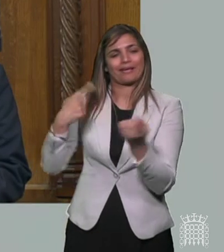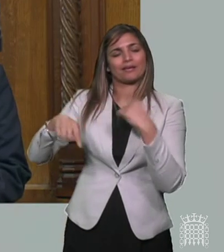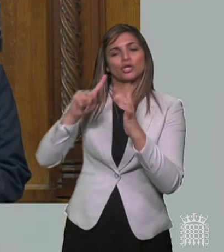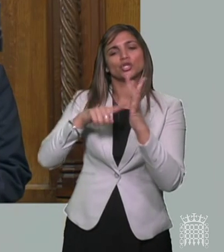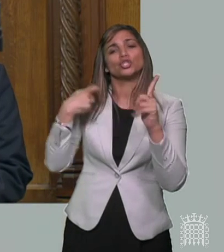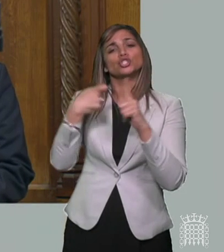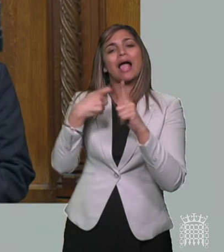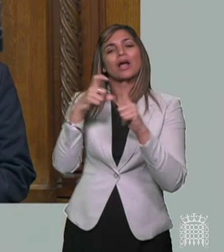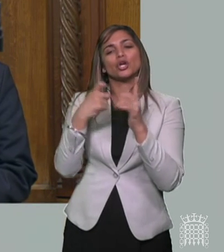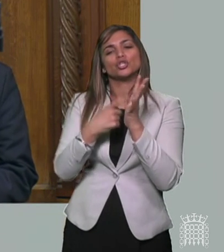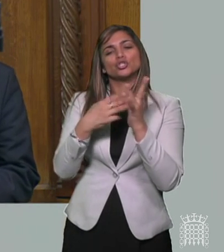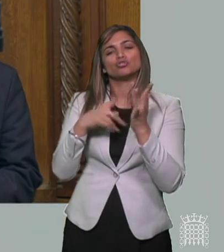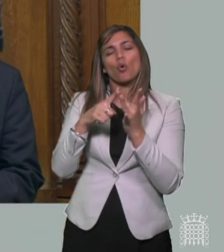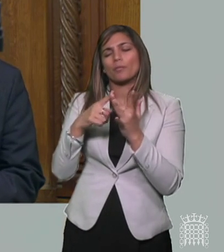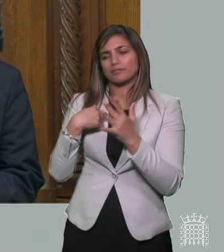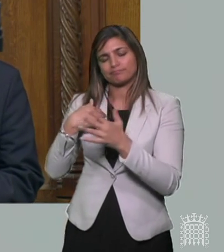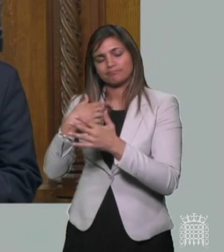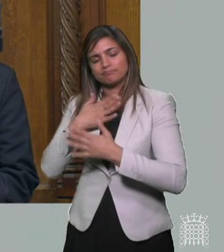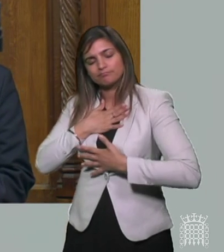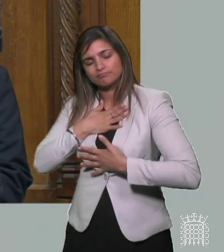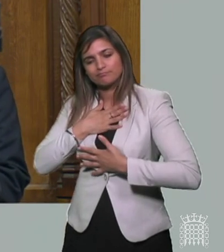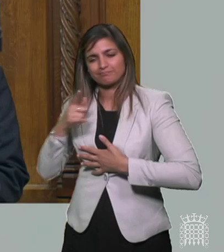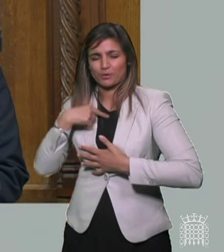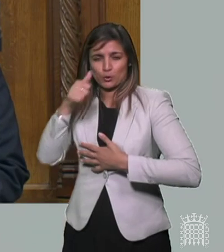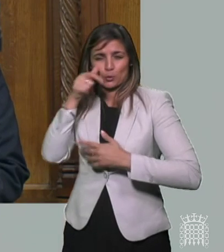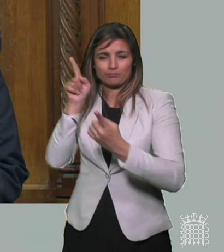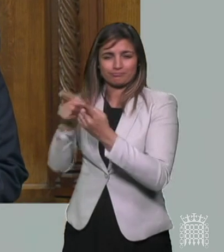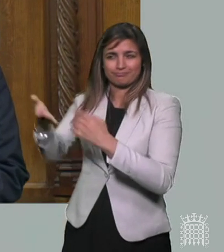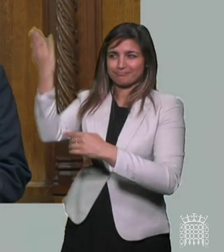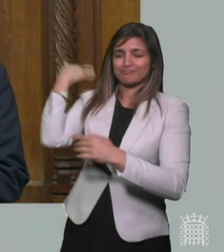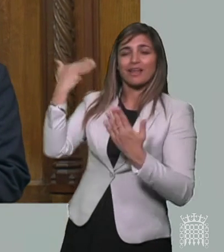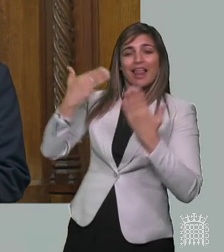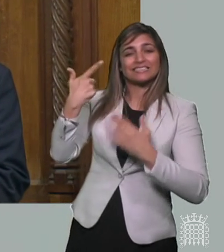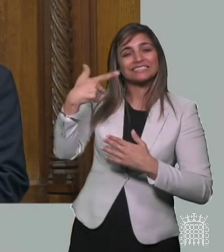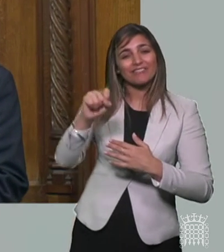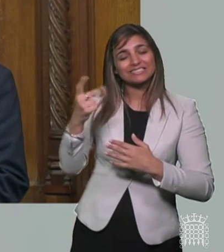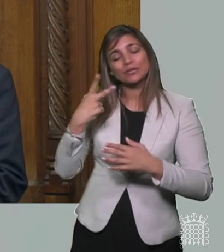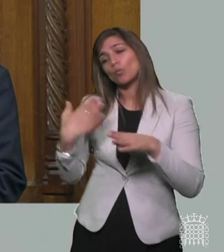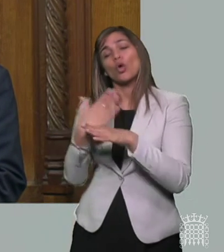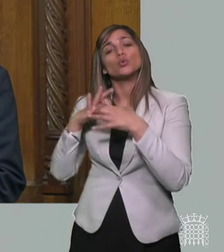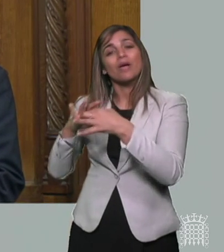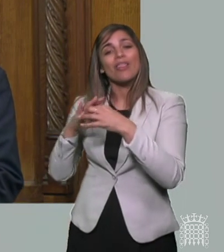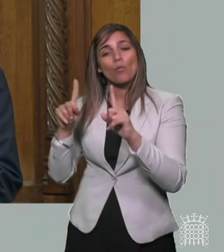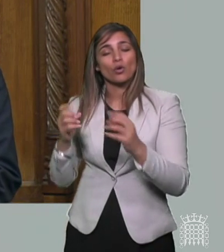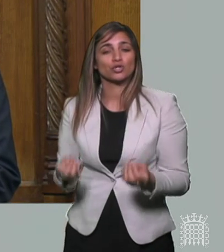I knew him first in the early ’70s and worked with him on the Grunwick strike.